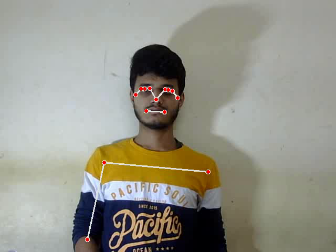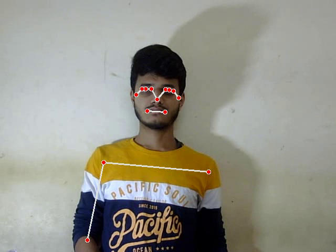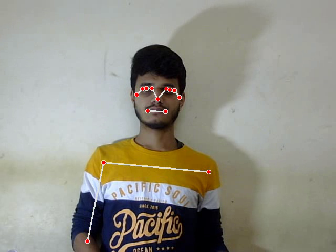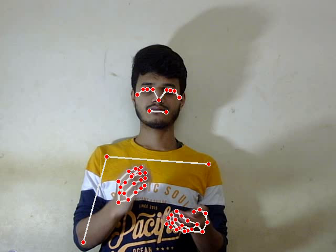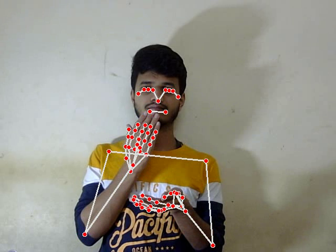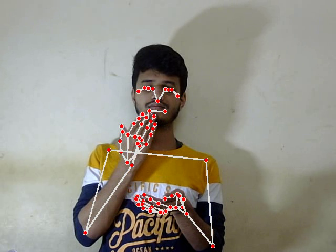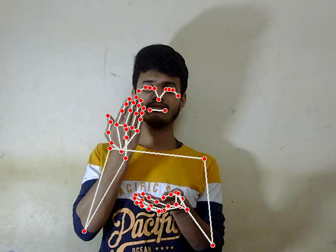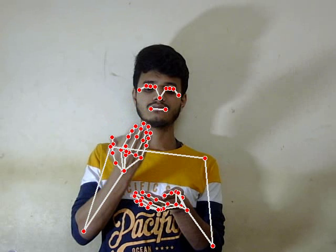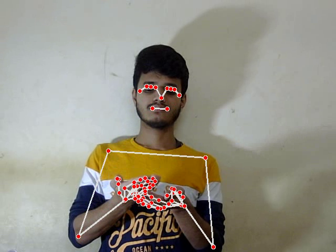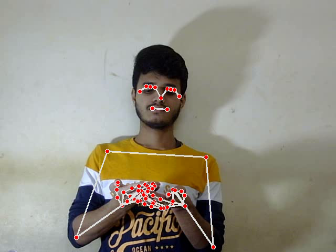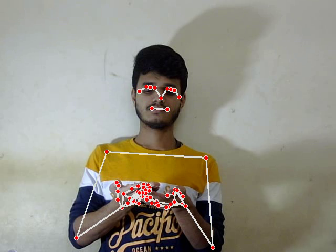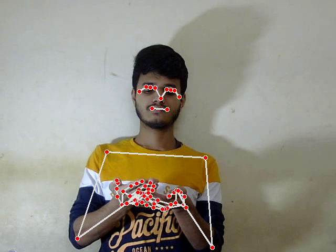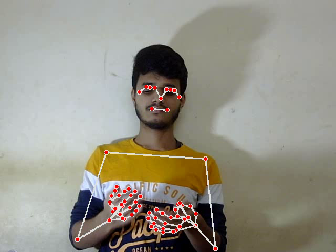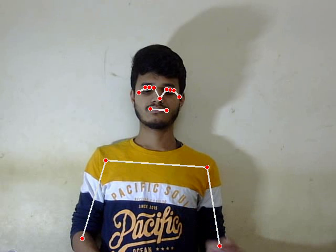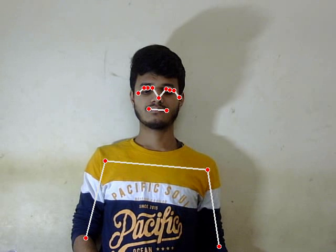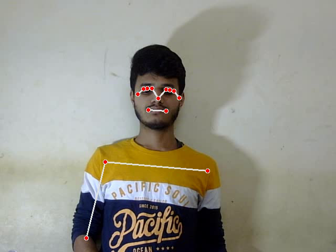good